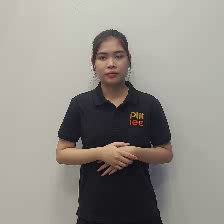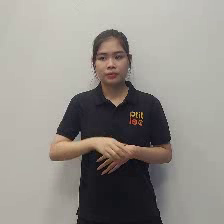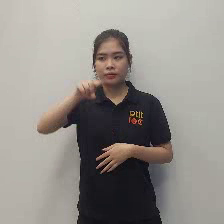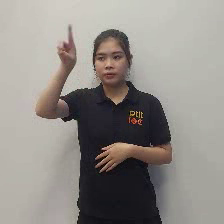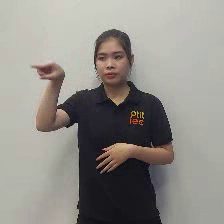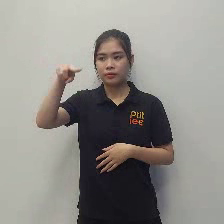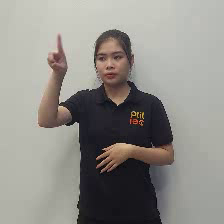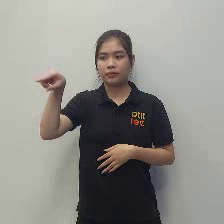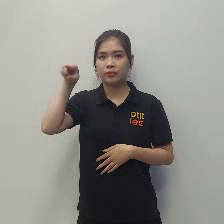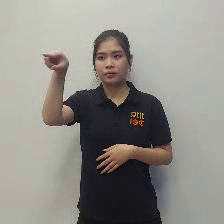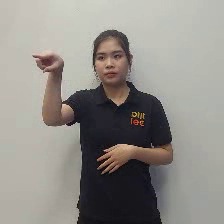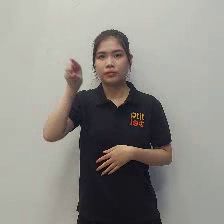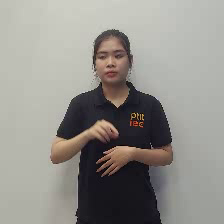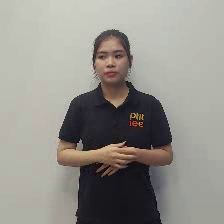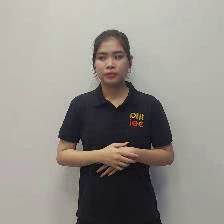Họ